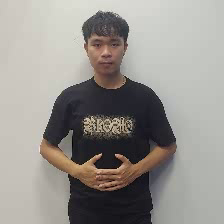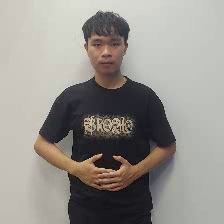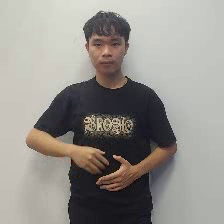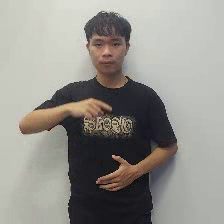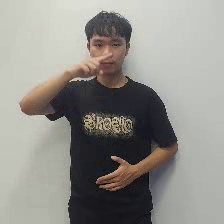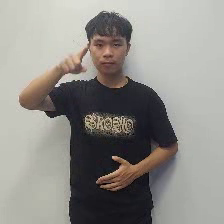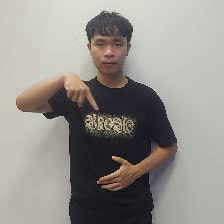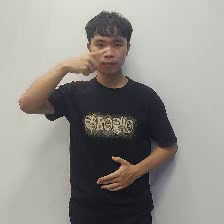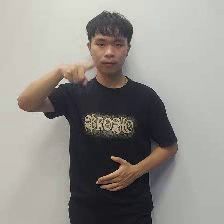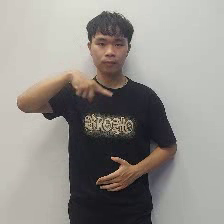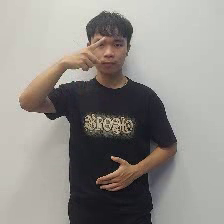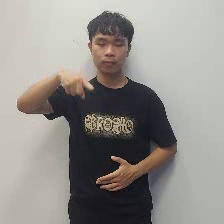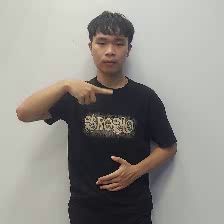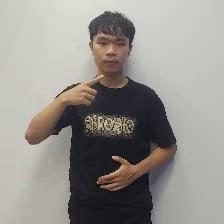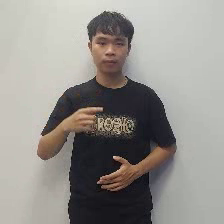Nói